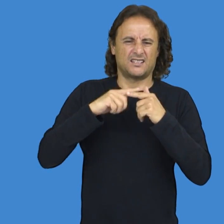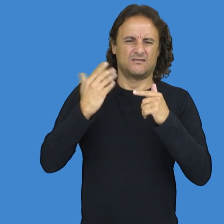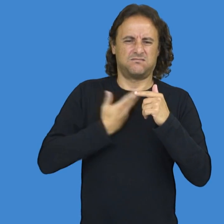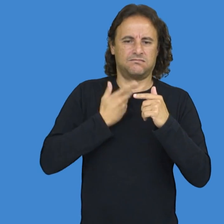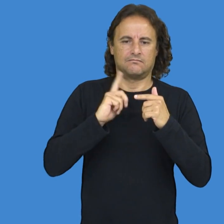afectar